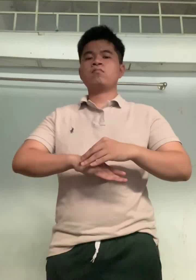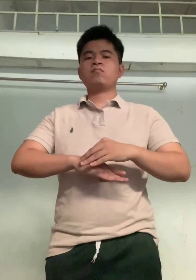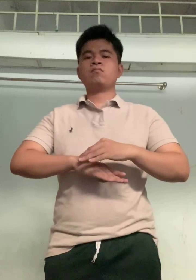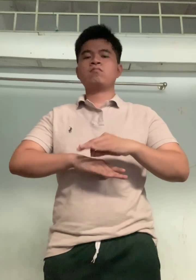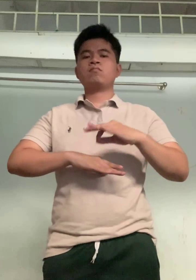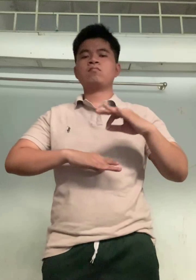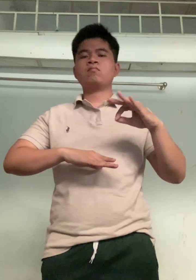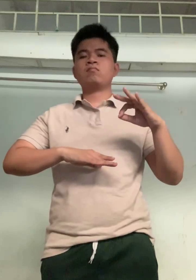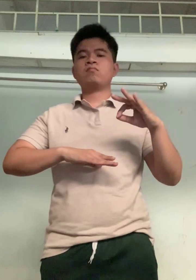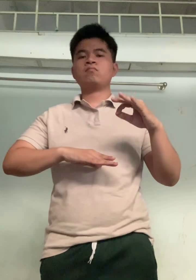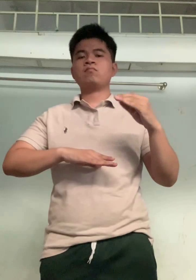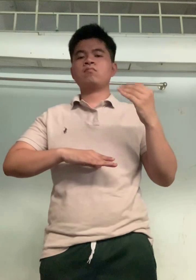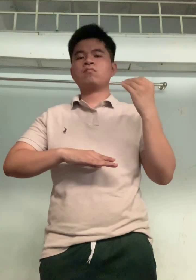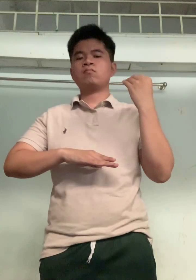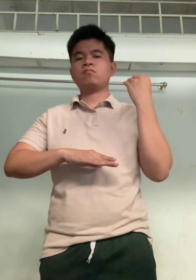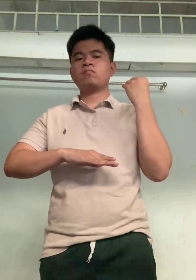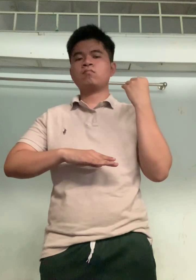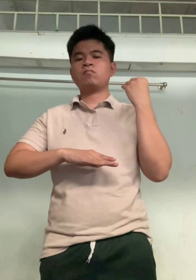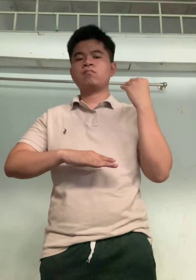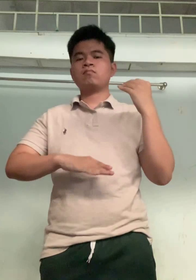tuan truoc